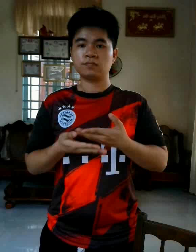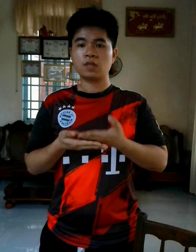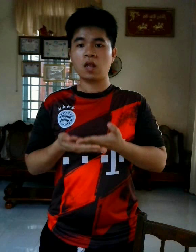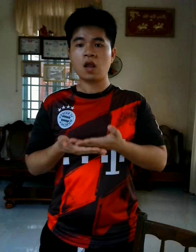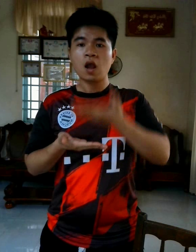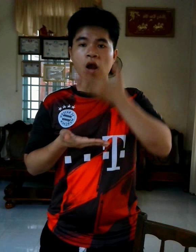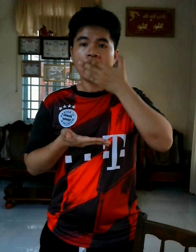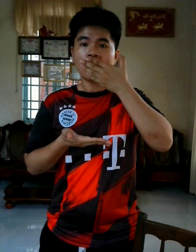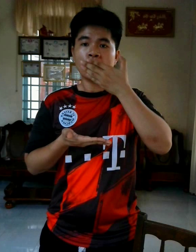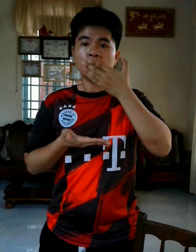sup